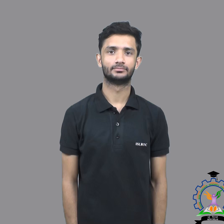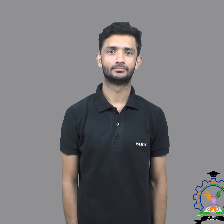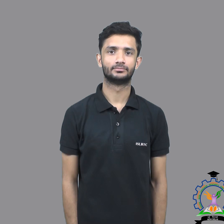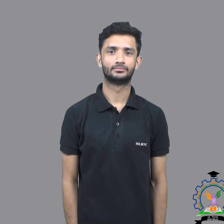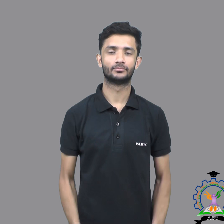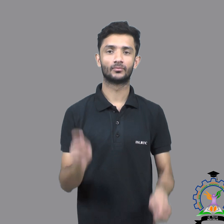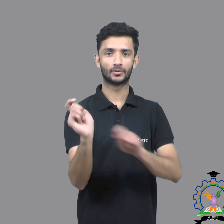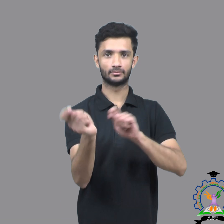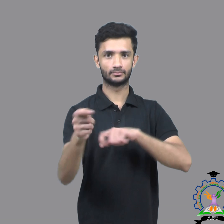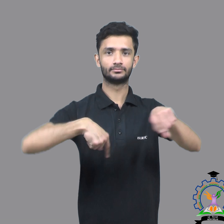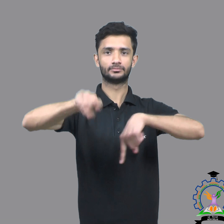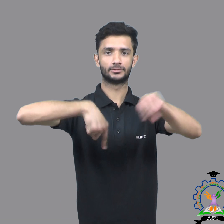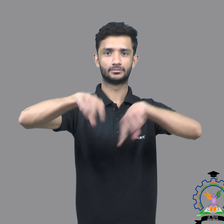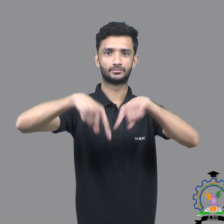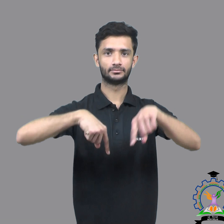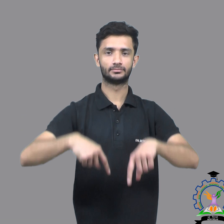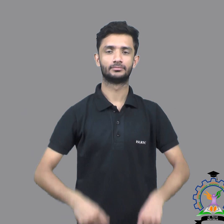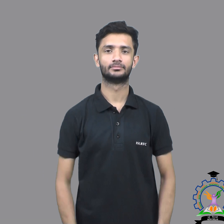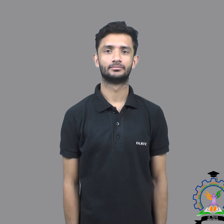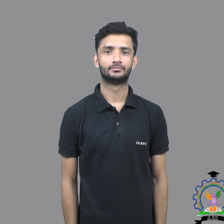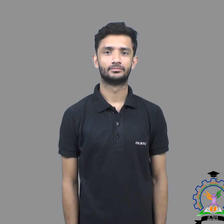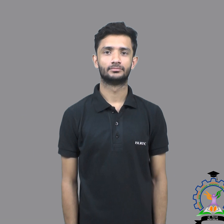Runs (Cricket)